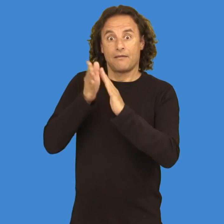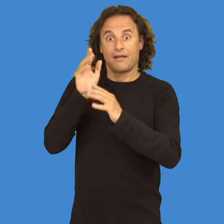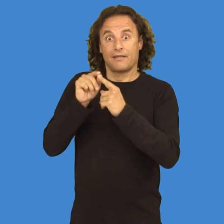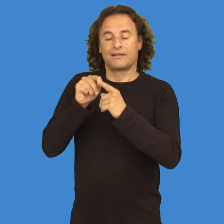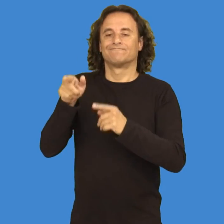diabetes